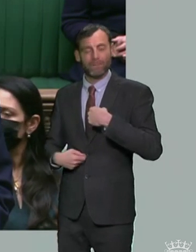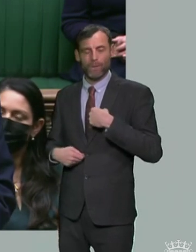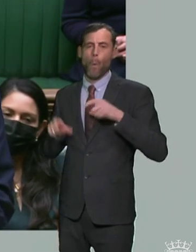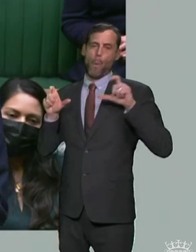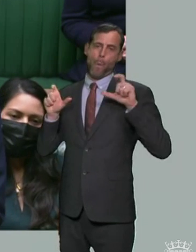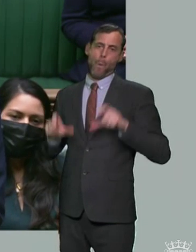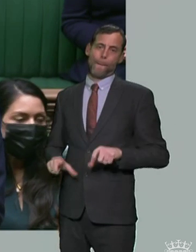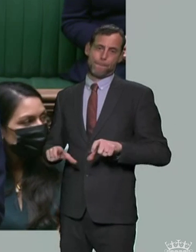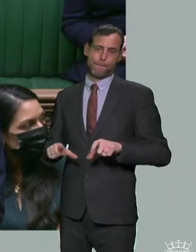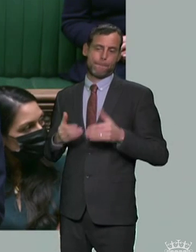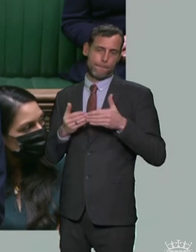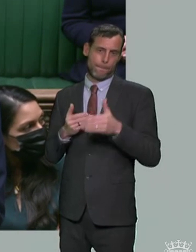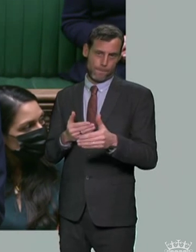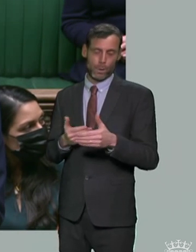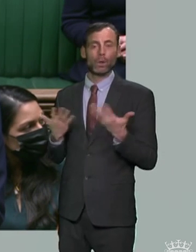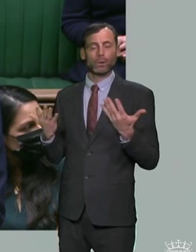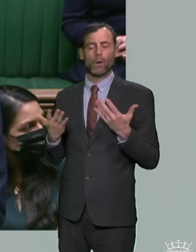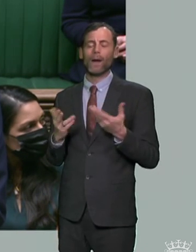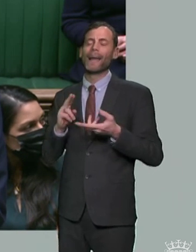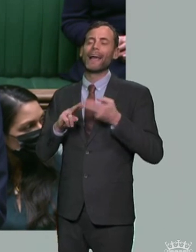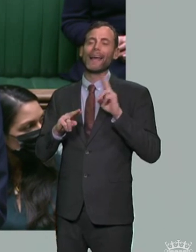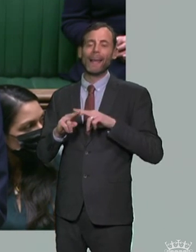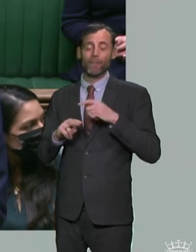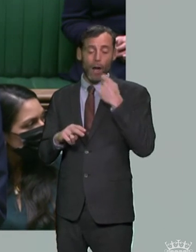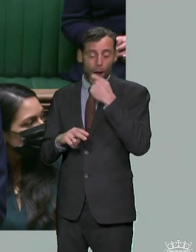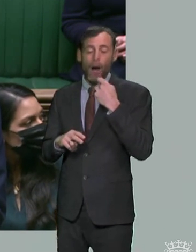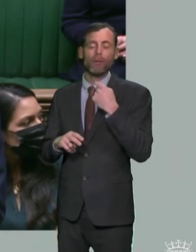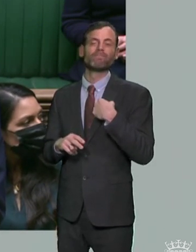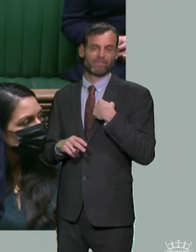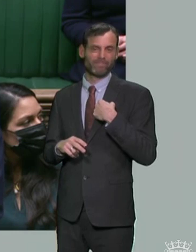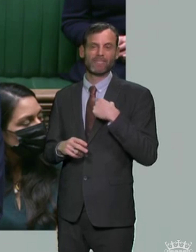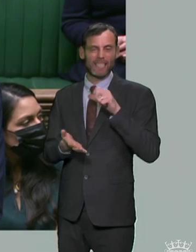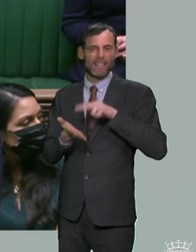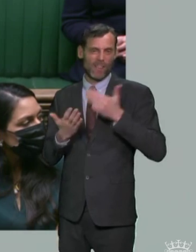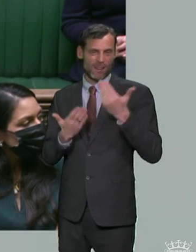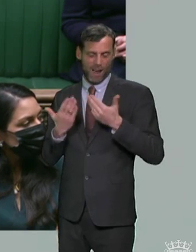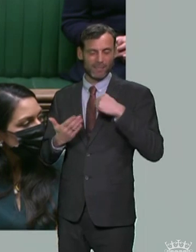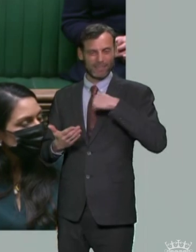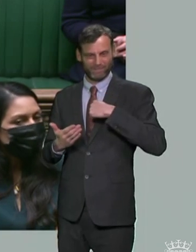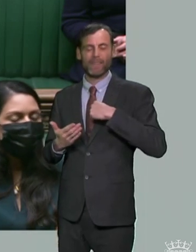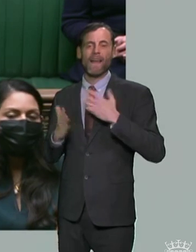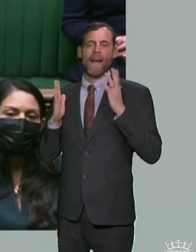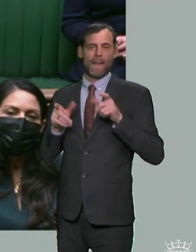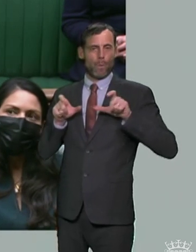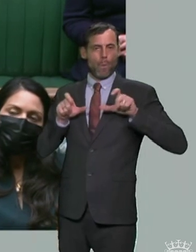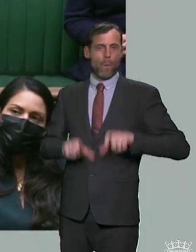In particular, it is still a legal requirement for those who have tested positive for covid to self-isolate.